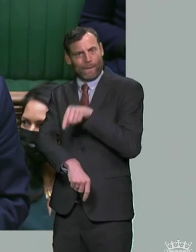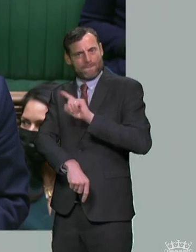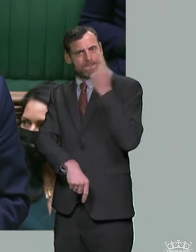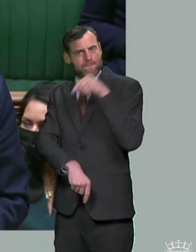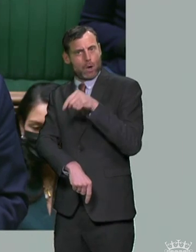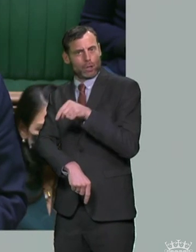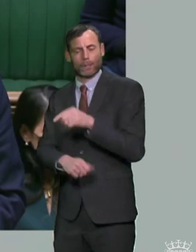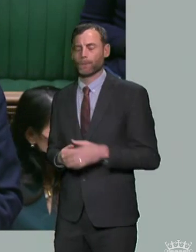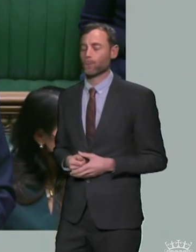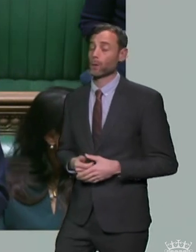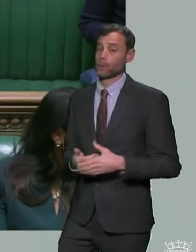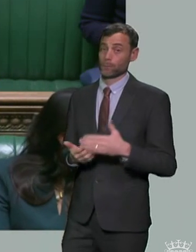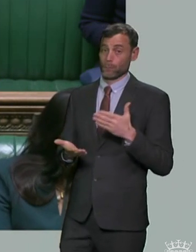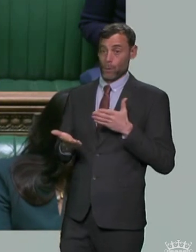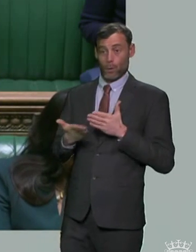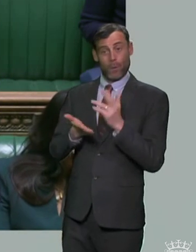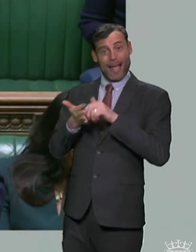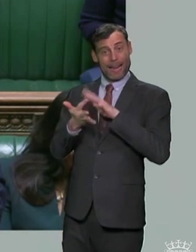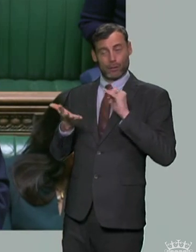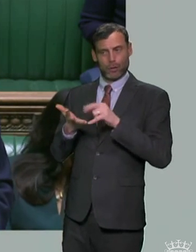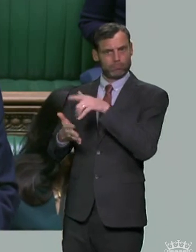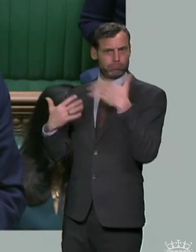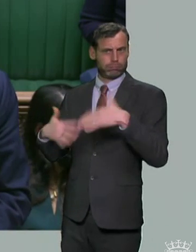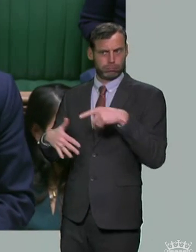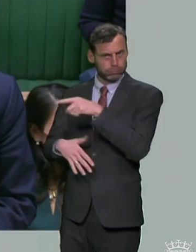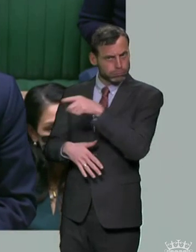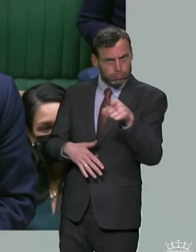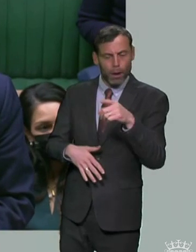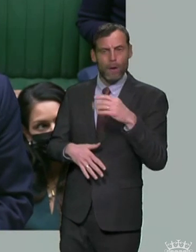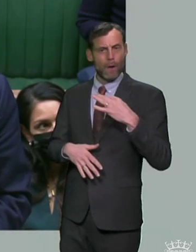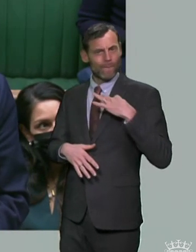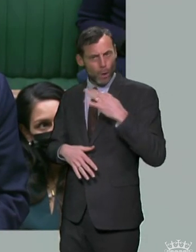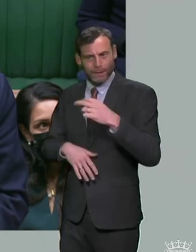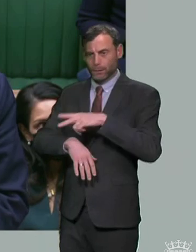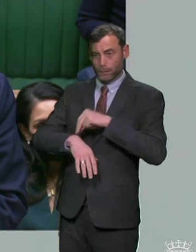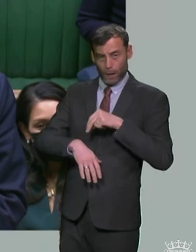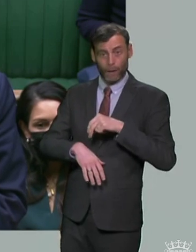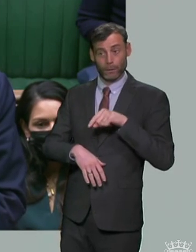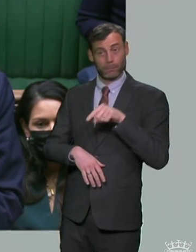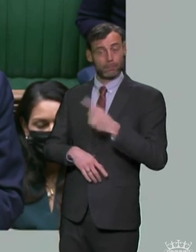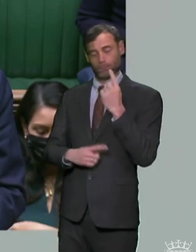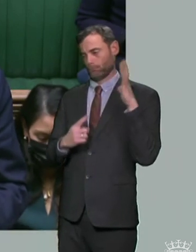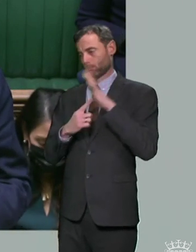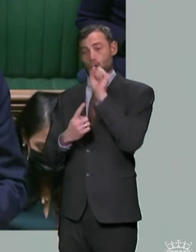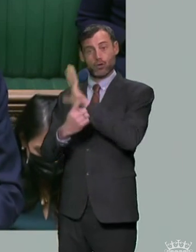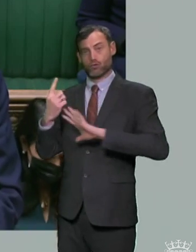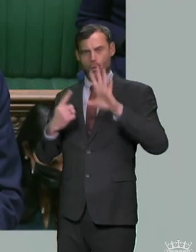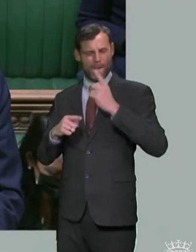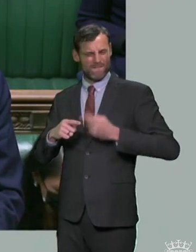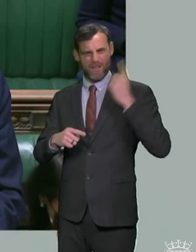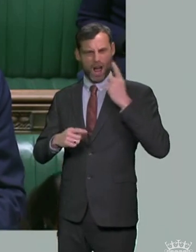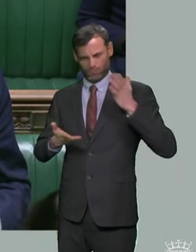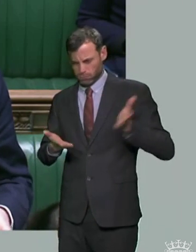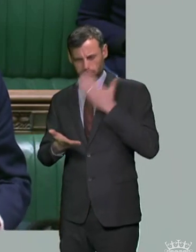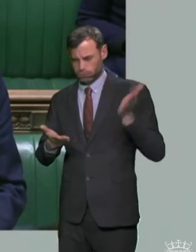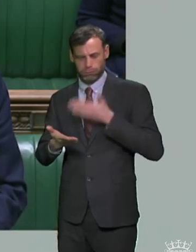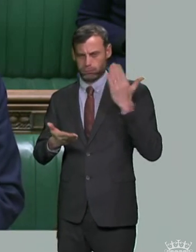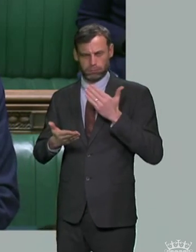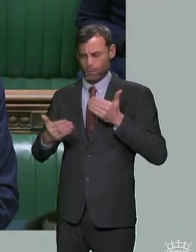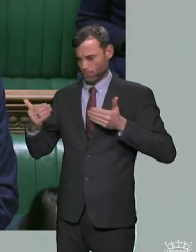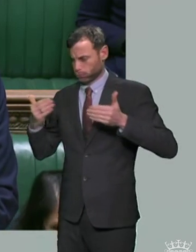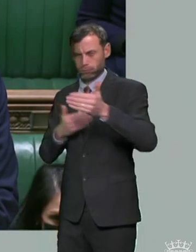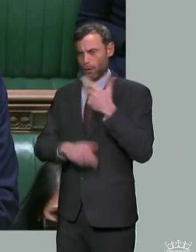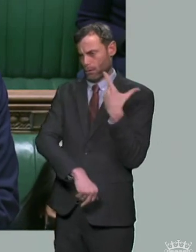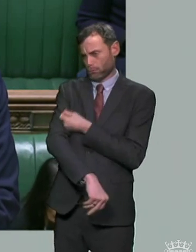Thanks to the extraordinary efforts of our NHS and its volunteers, we delivered the fastest booster programme in Europe, reaching half our population before any other European country.